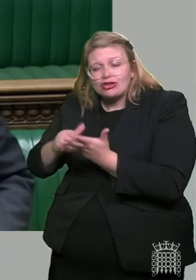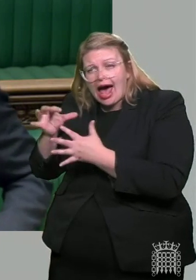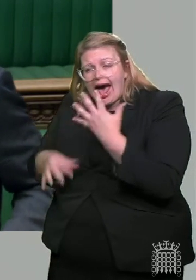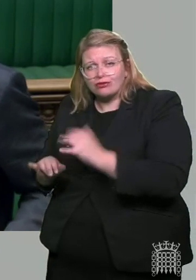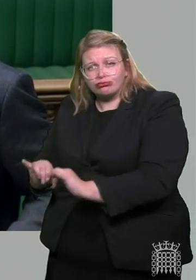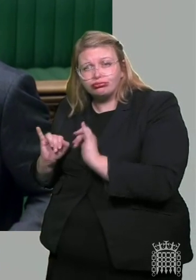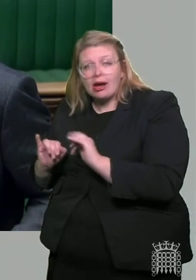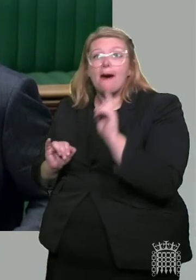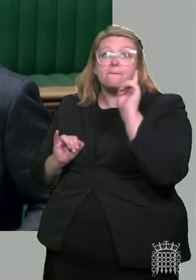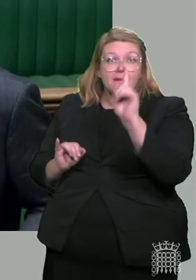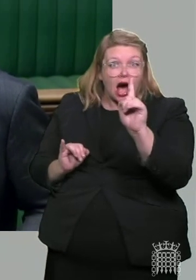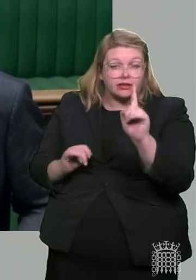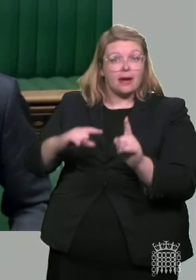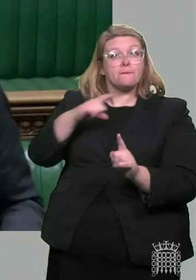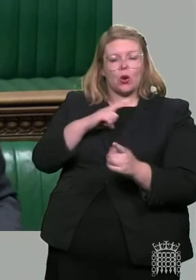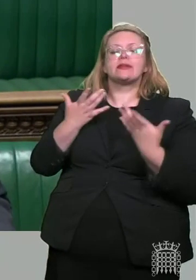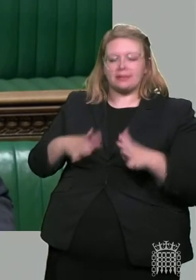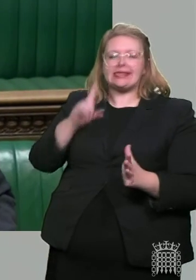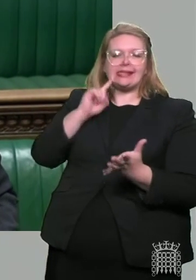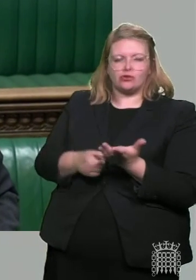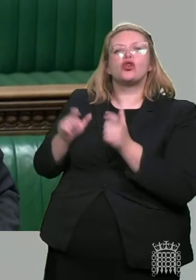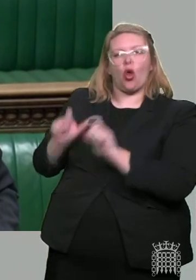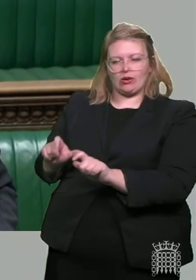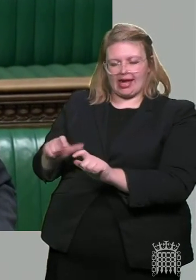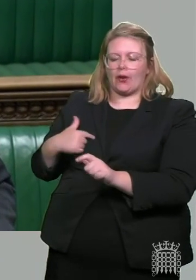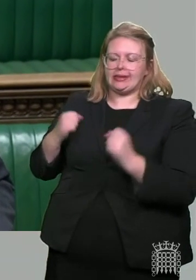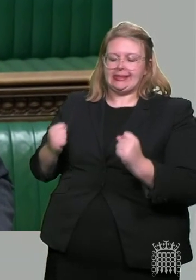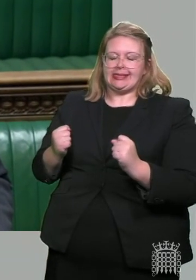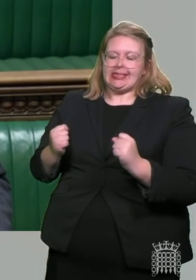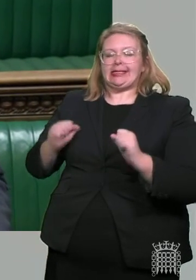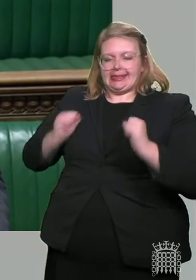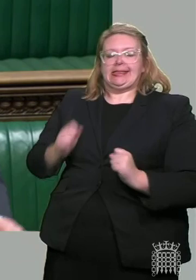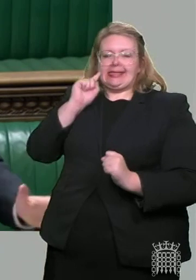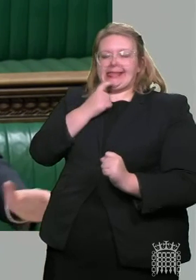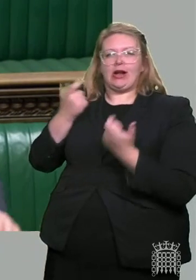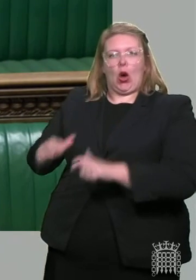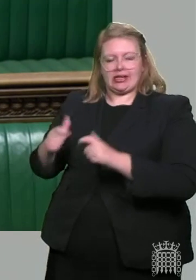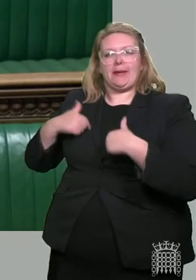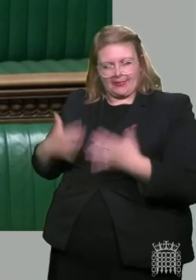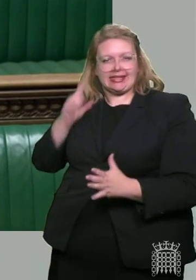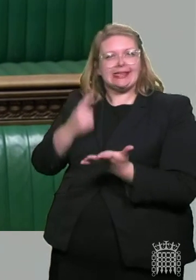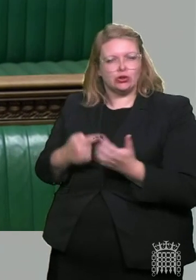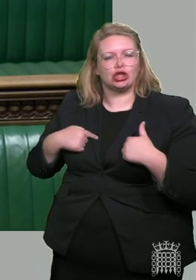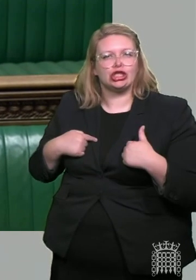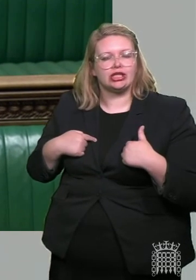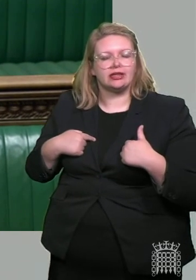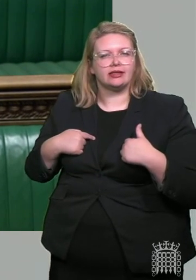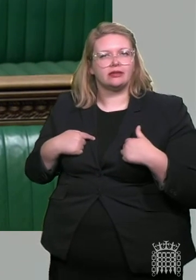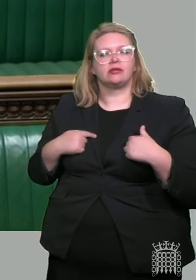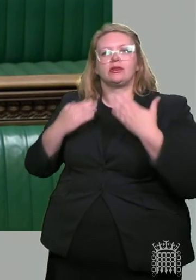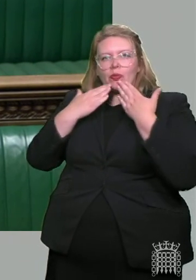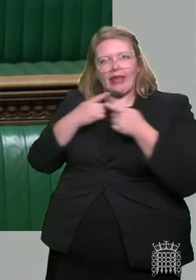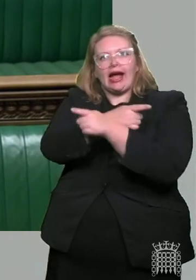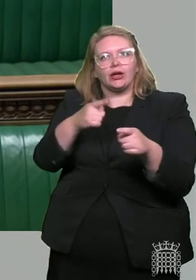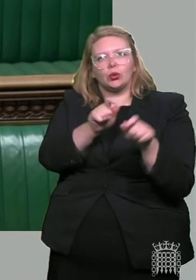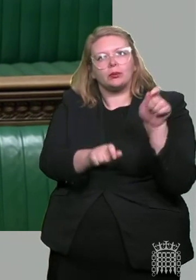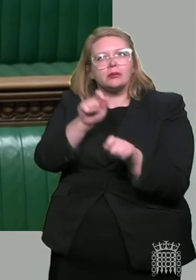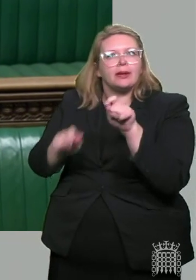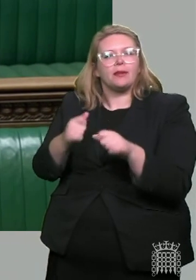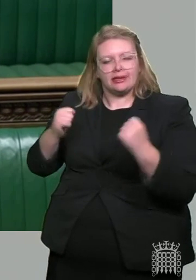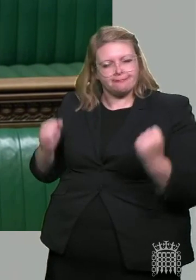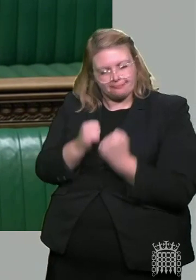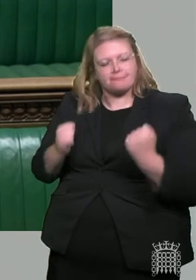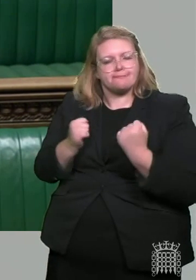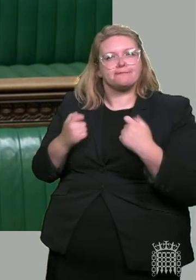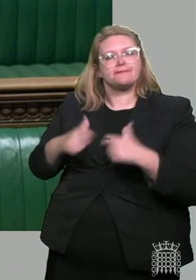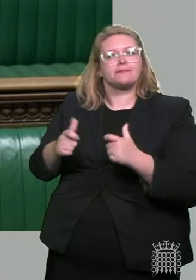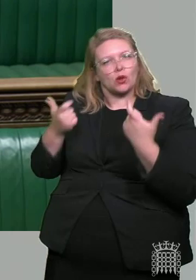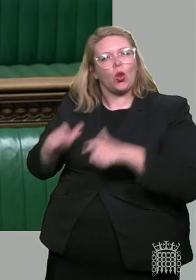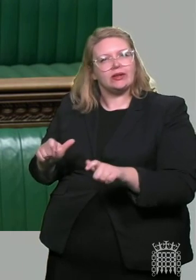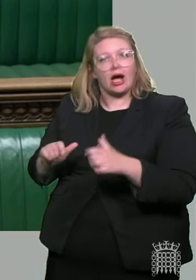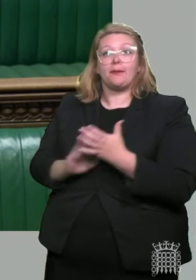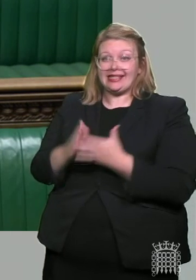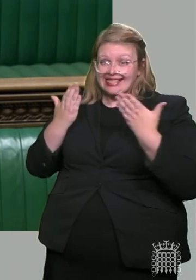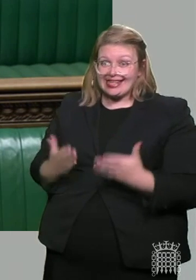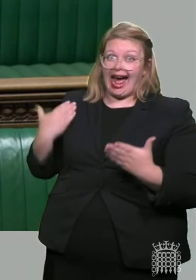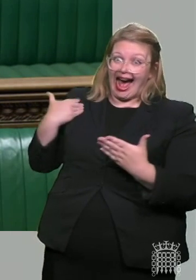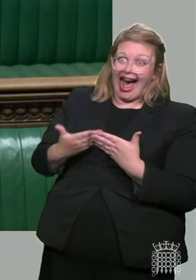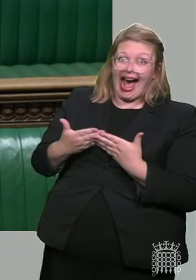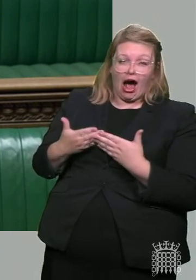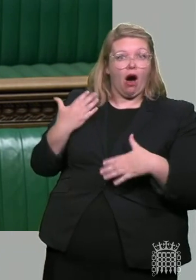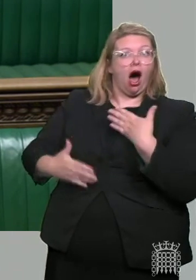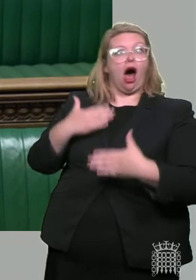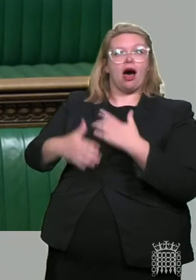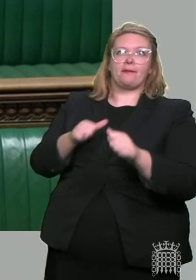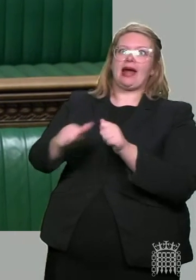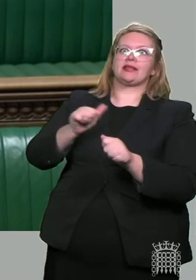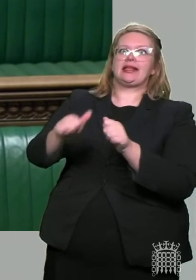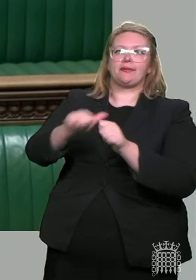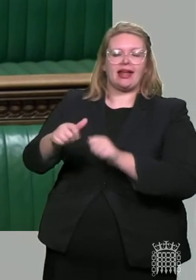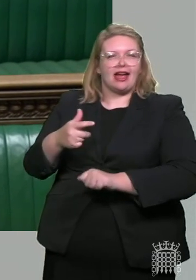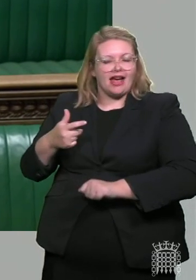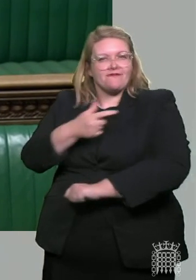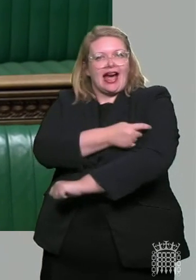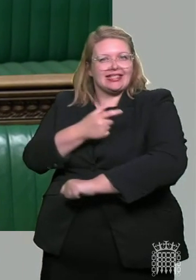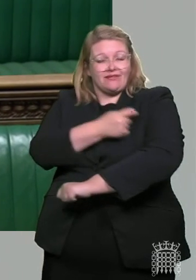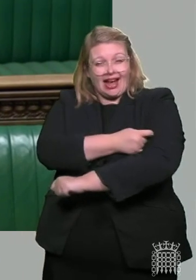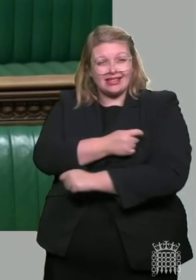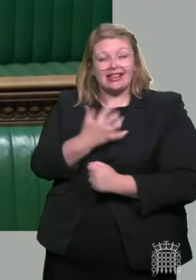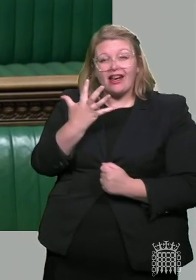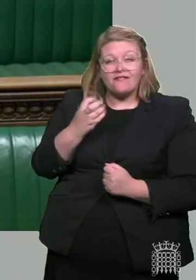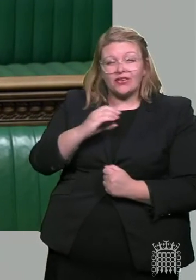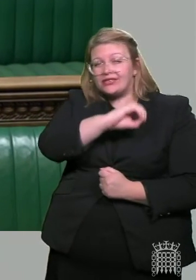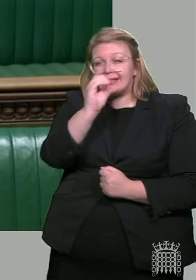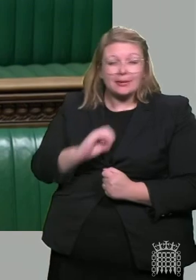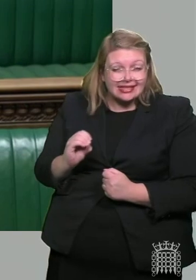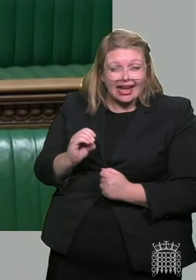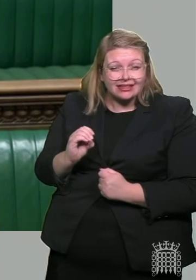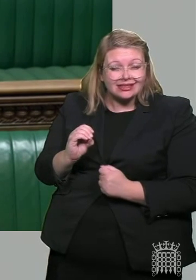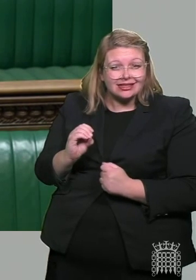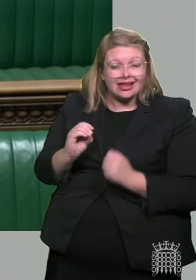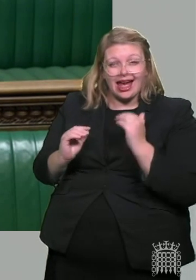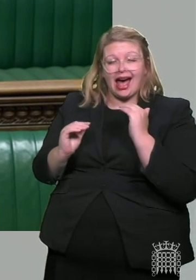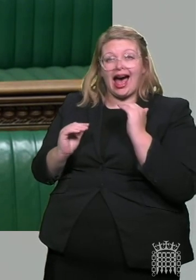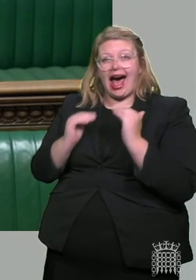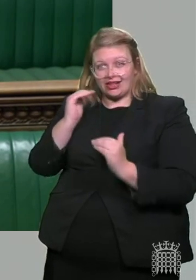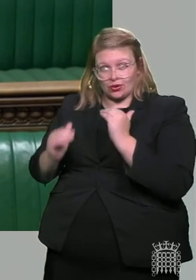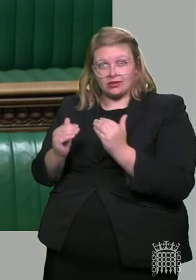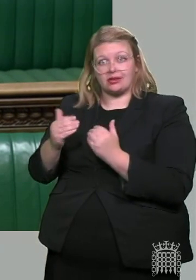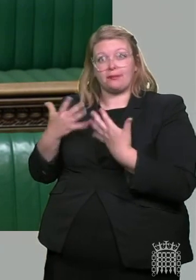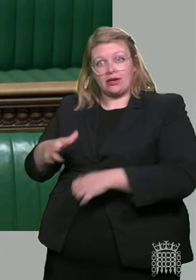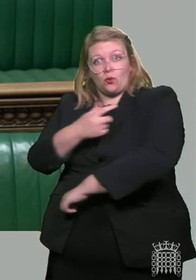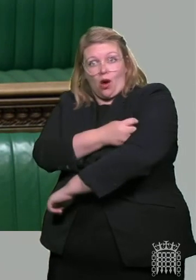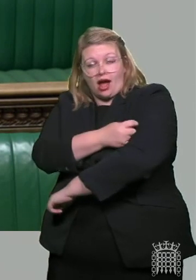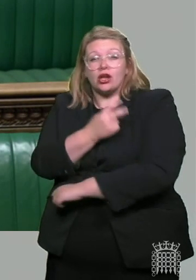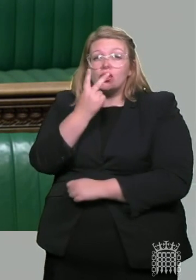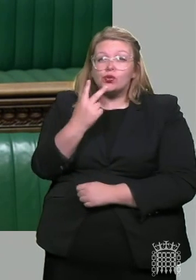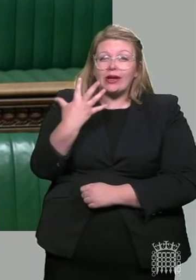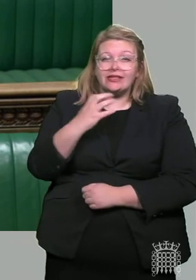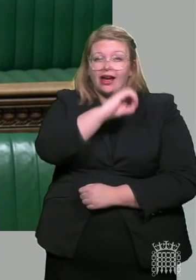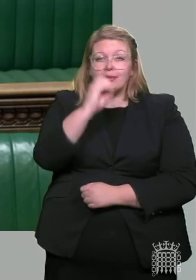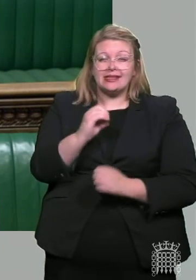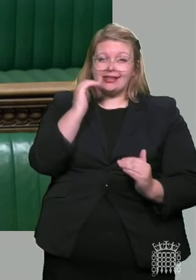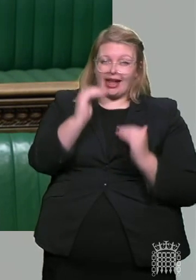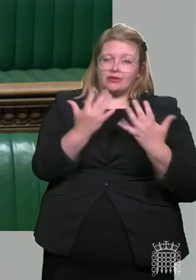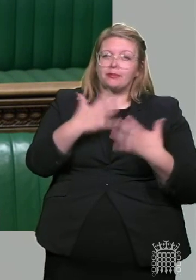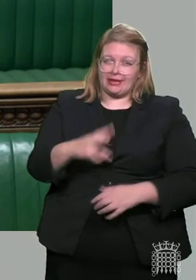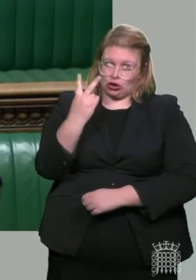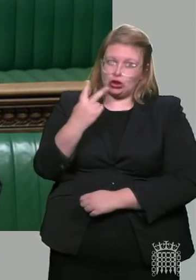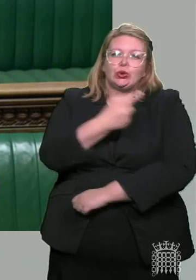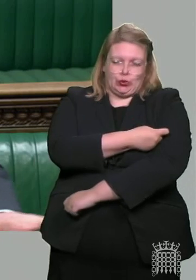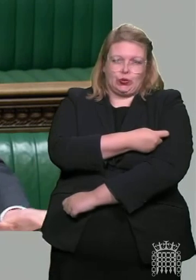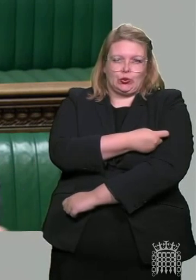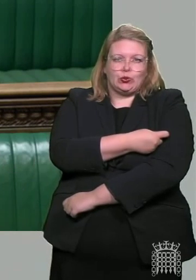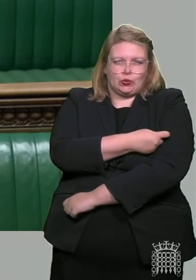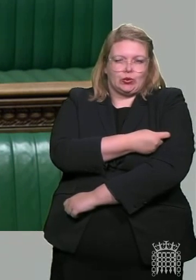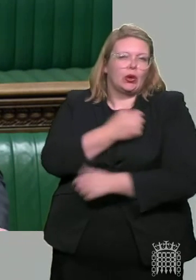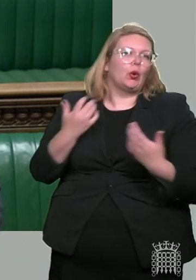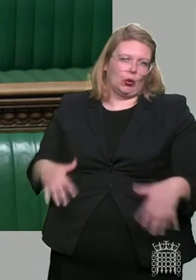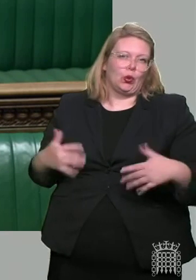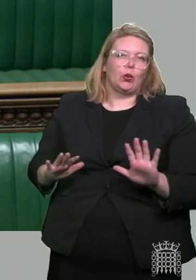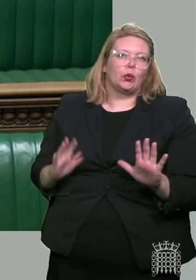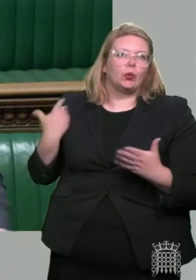But it was thanks to that lockdown—the tough decision that we took—and thanks to the heroic efforts of the British people that we have got through to this stage in the pandemic where we find ourselves rolling out our vaccine, where we have done 50% of the population and 25% of the adult population have now had two doses.